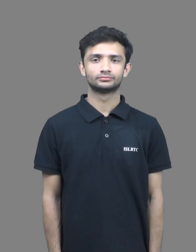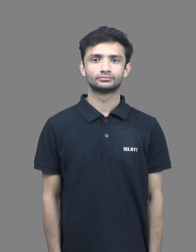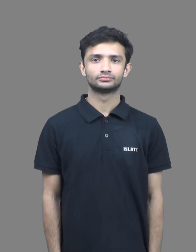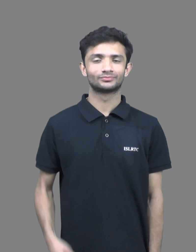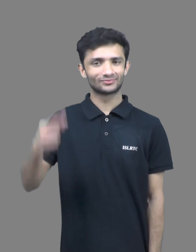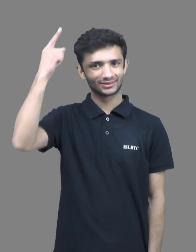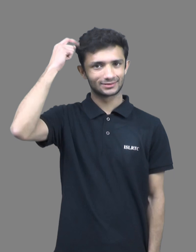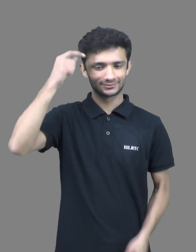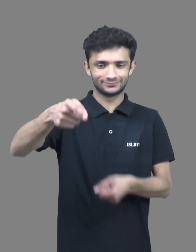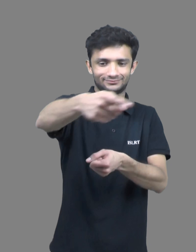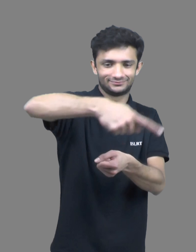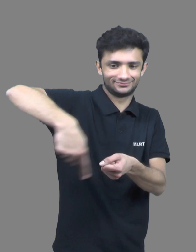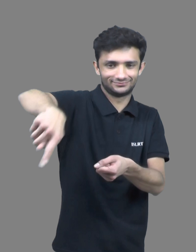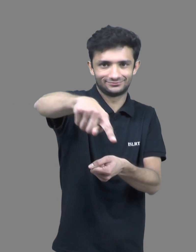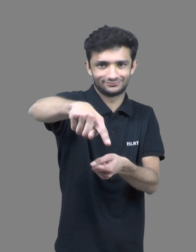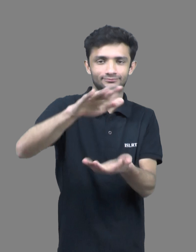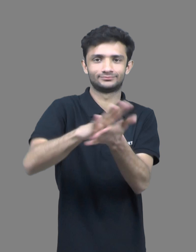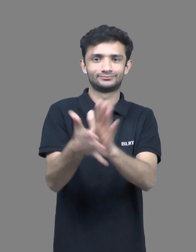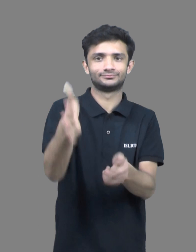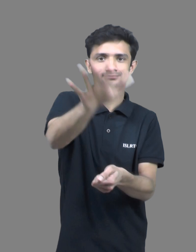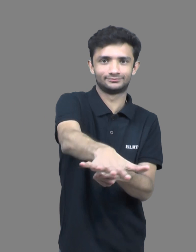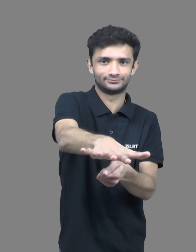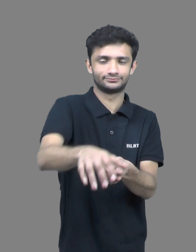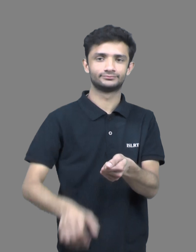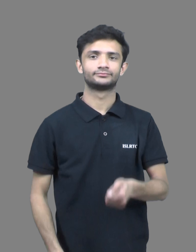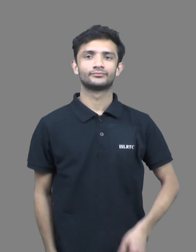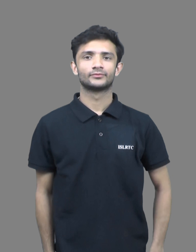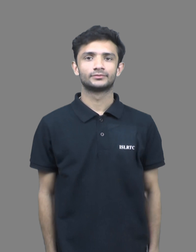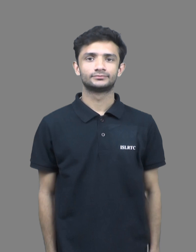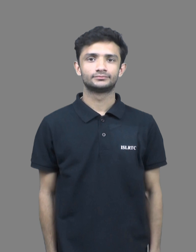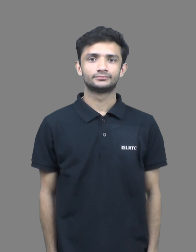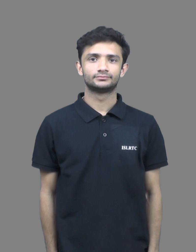Tawa